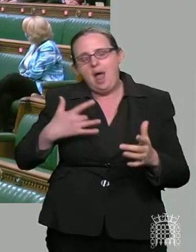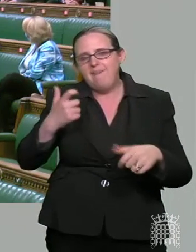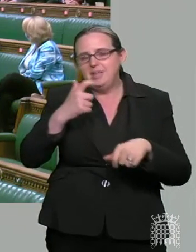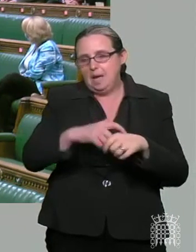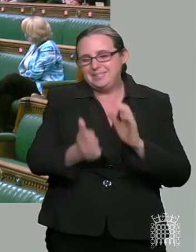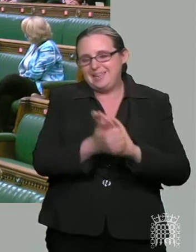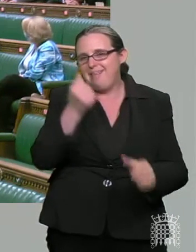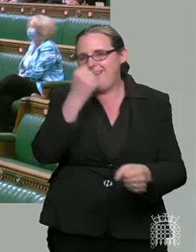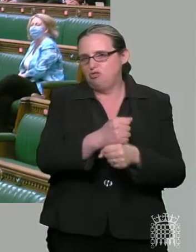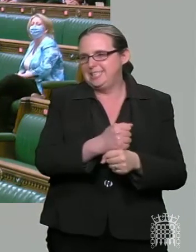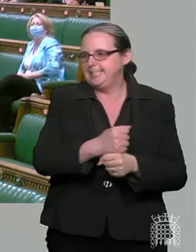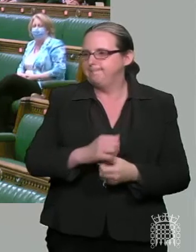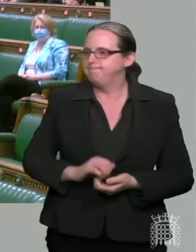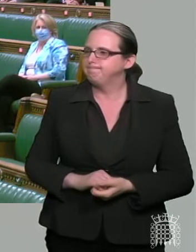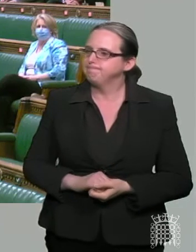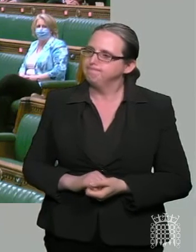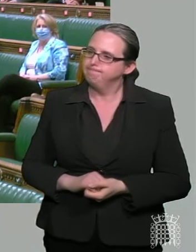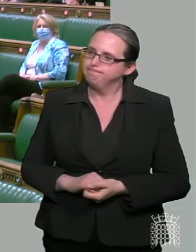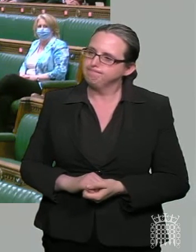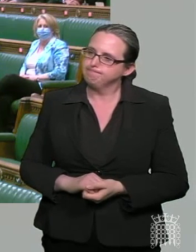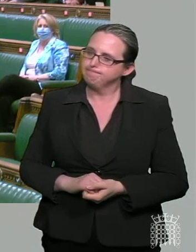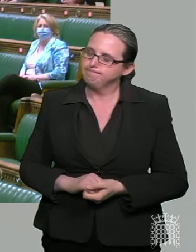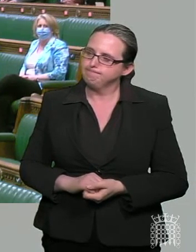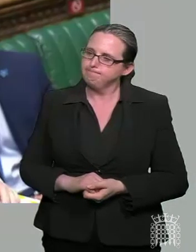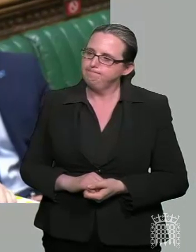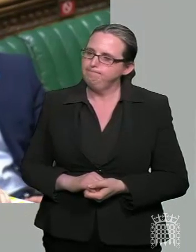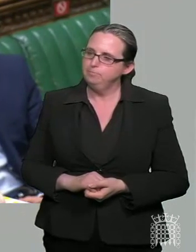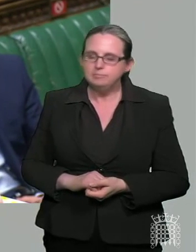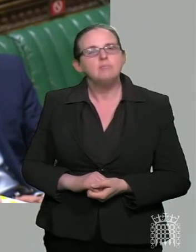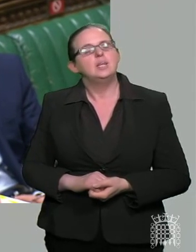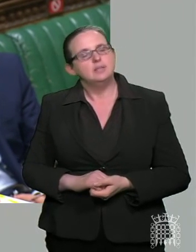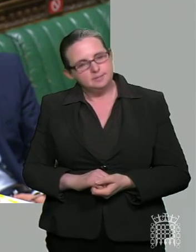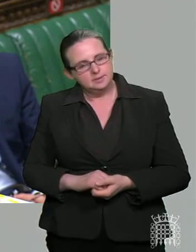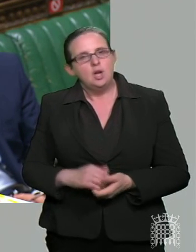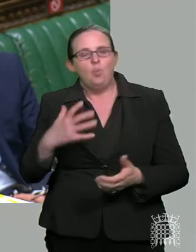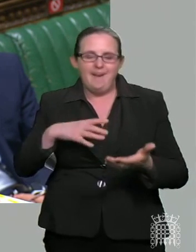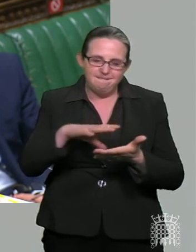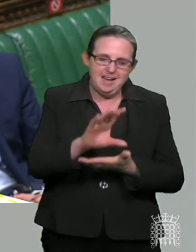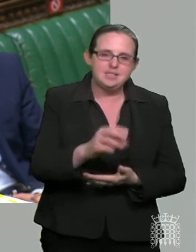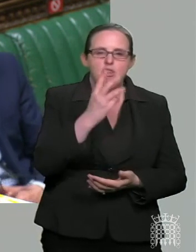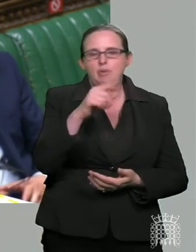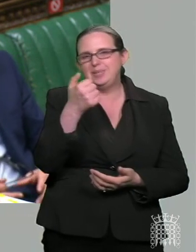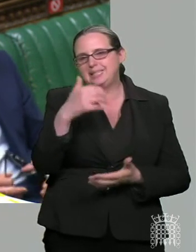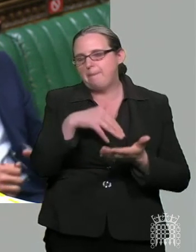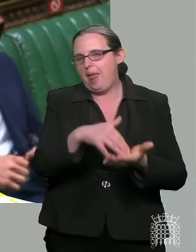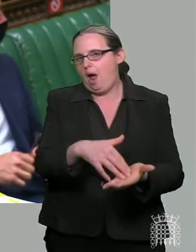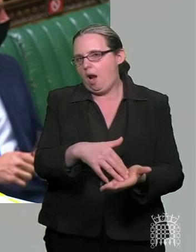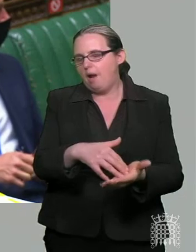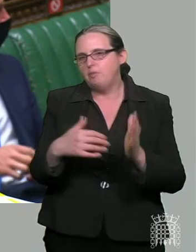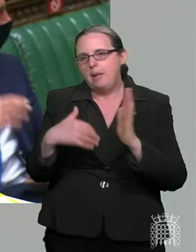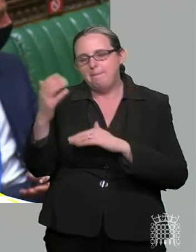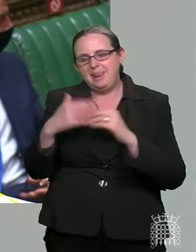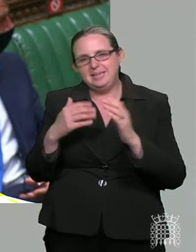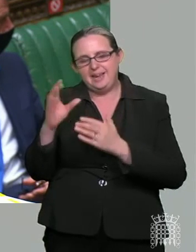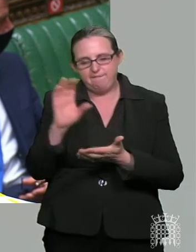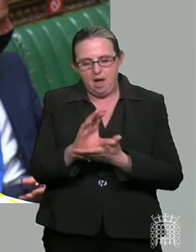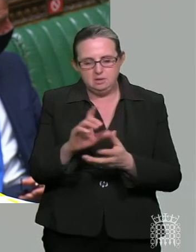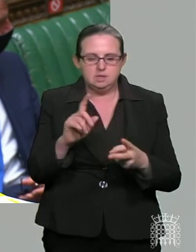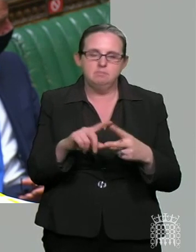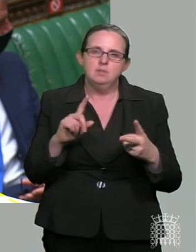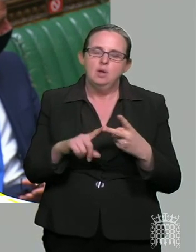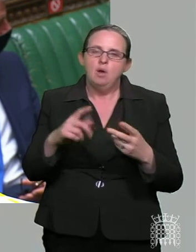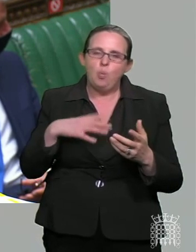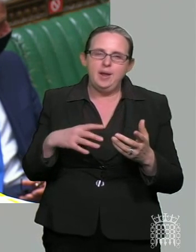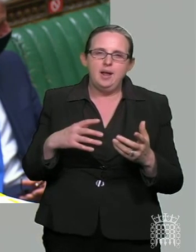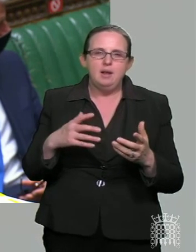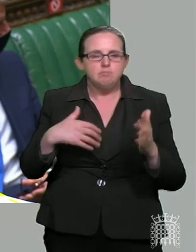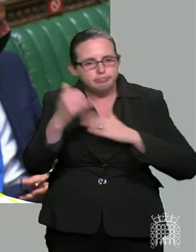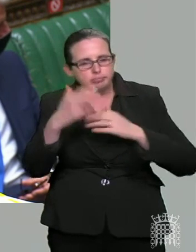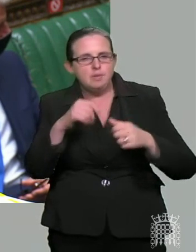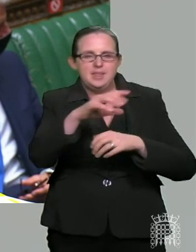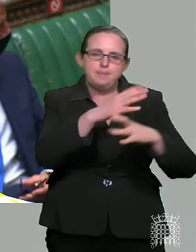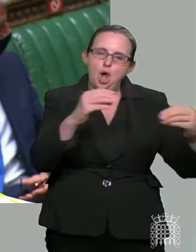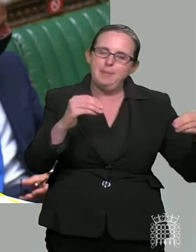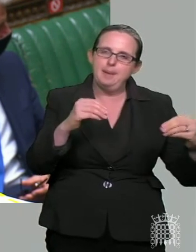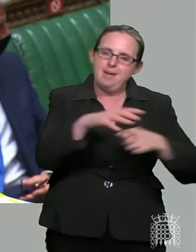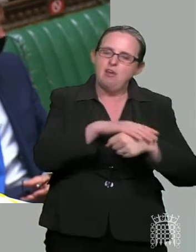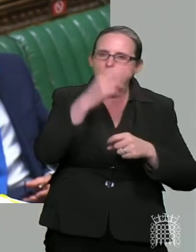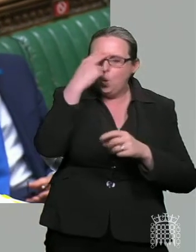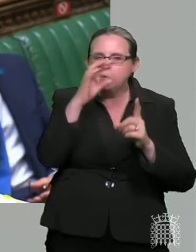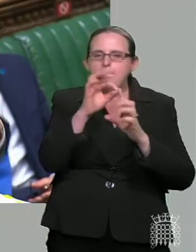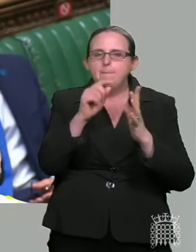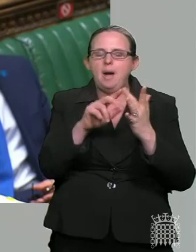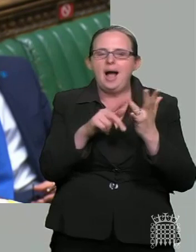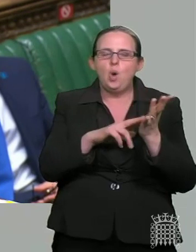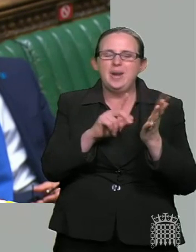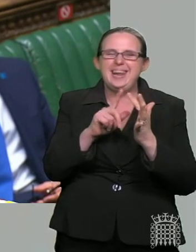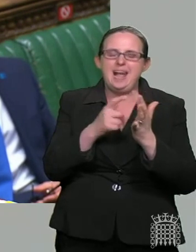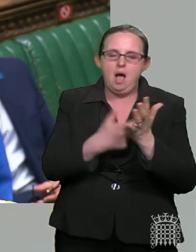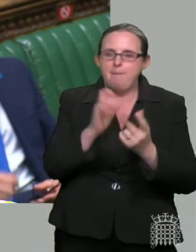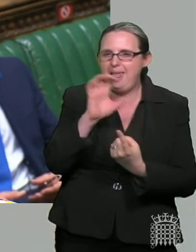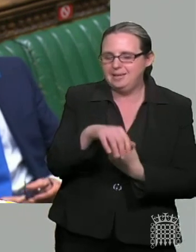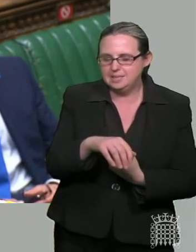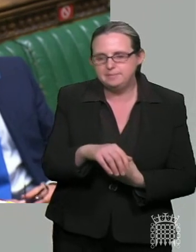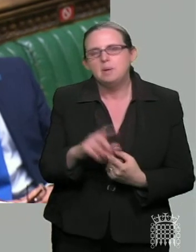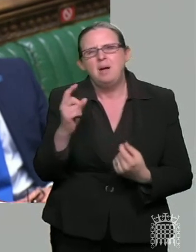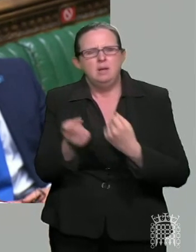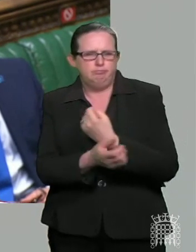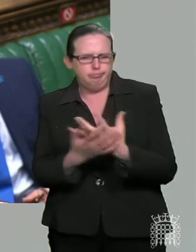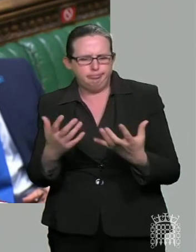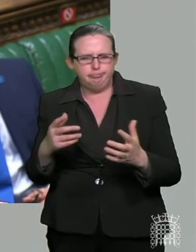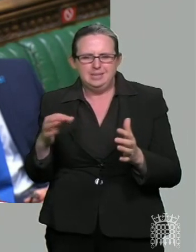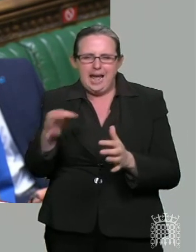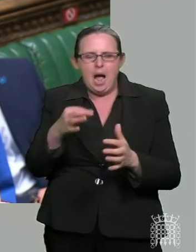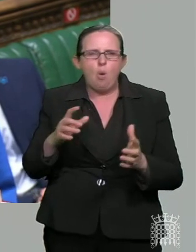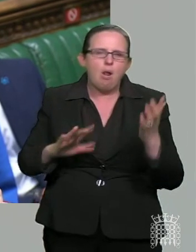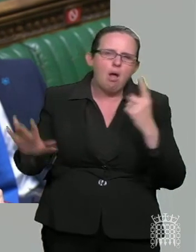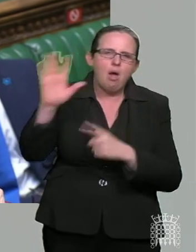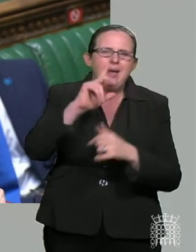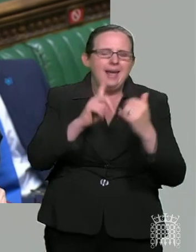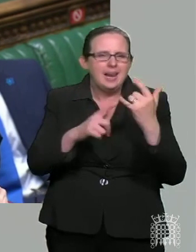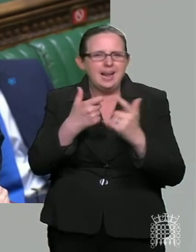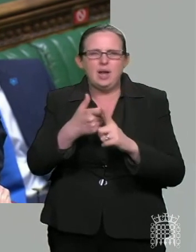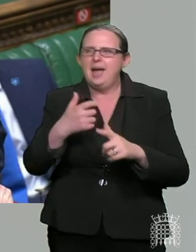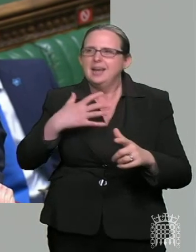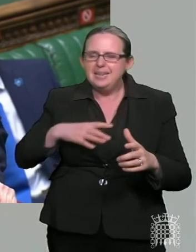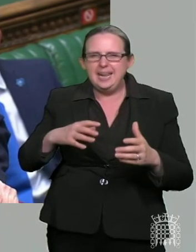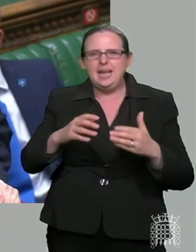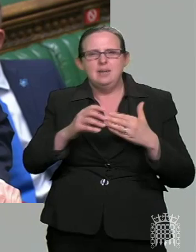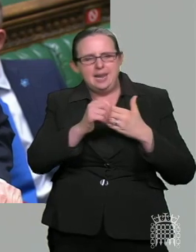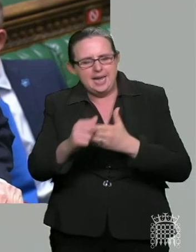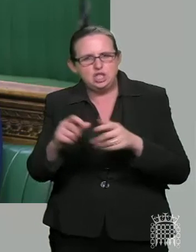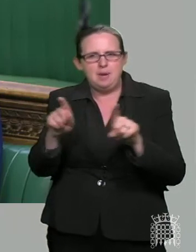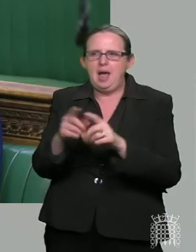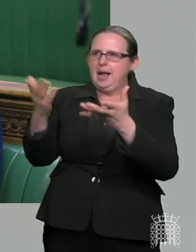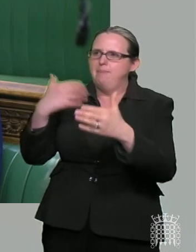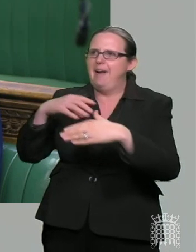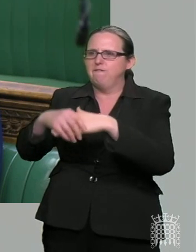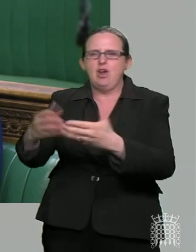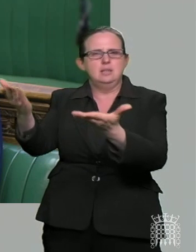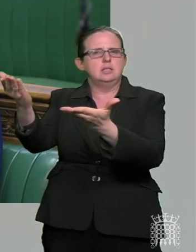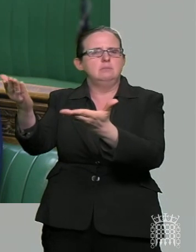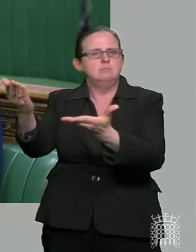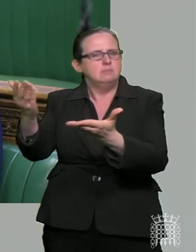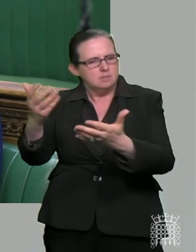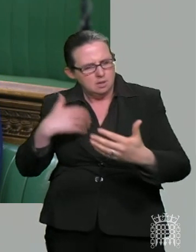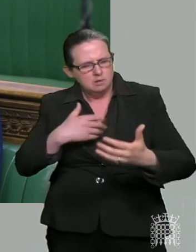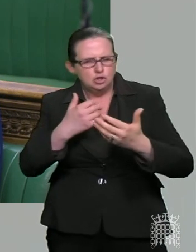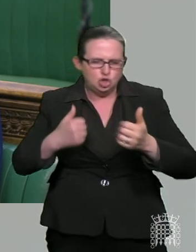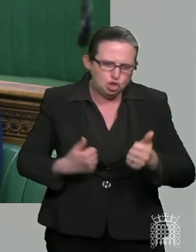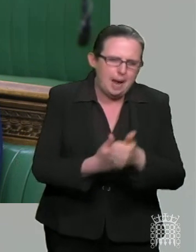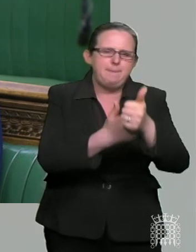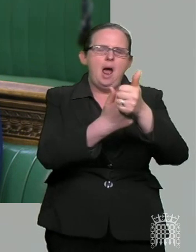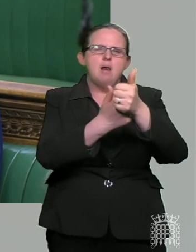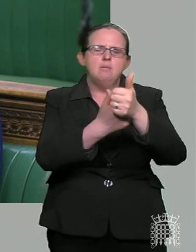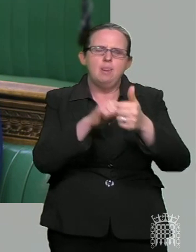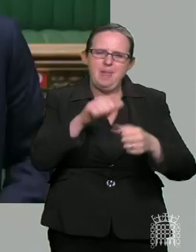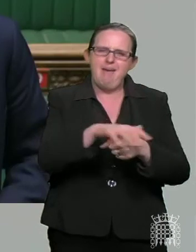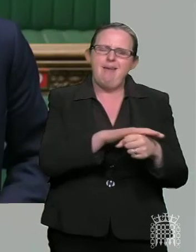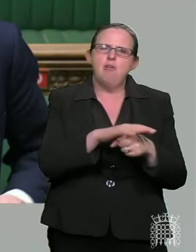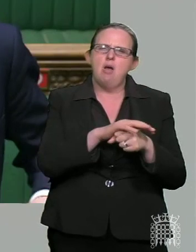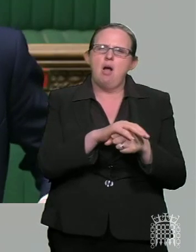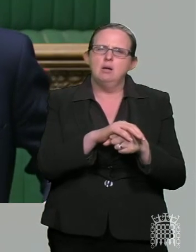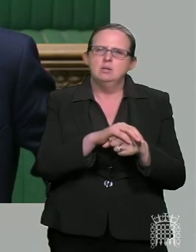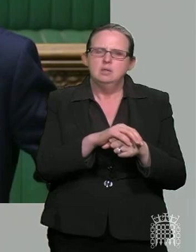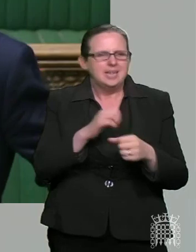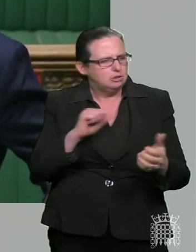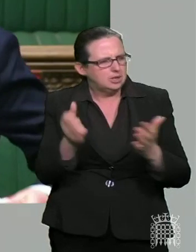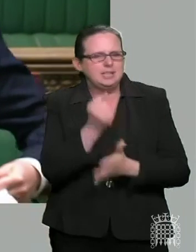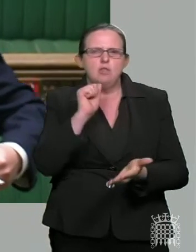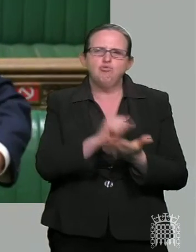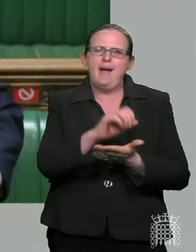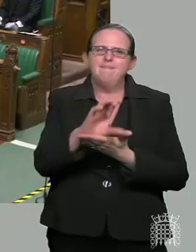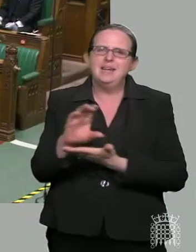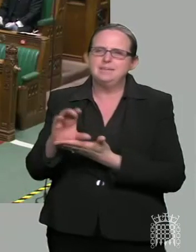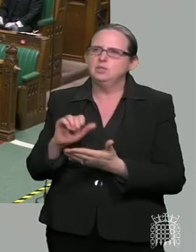Yes. That is why we are investing, for instance, £3.6 million from the getting building fund for the development of Pioneer Place, and Burnley will also benefit from our high streets taskforce, but what Burnley and towns across the country need more than anything else is passionate leadership, such as my honourable Friend shows, in championing their localities and getting the right investment in.